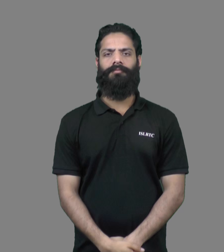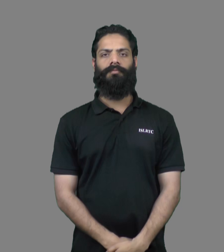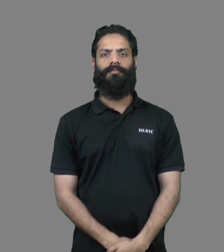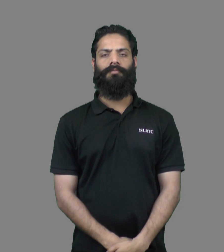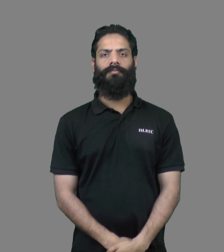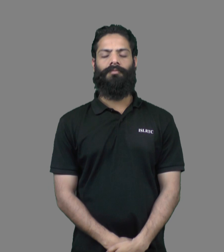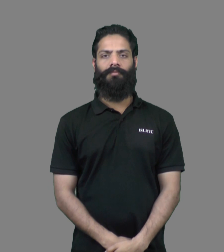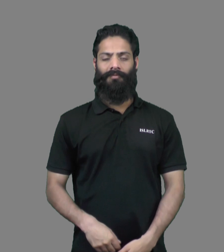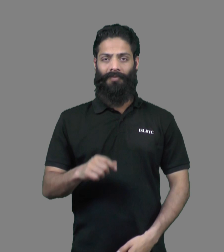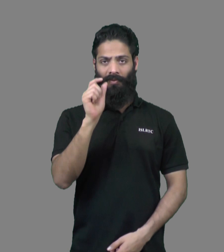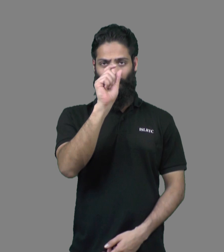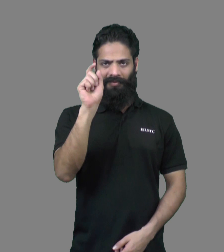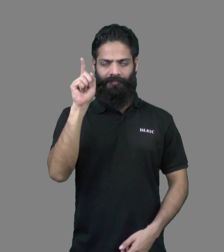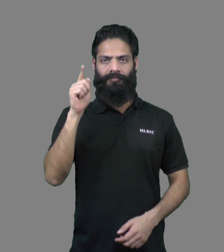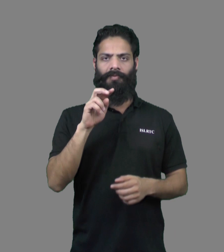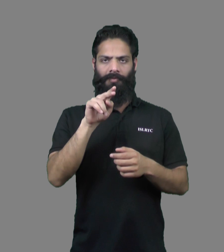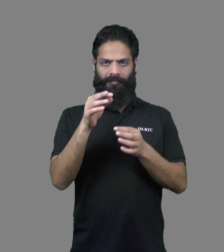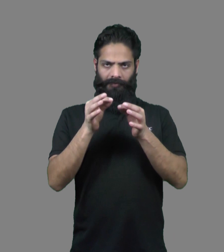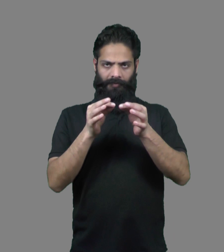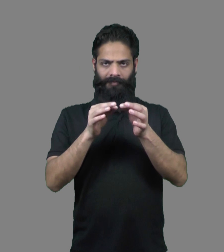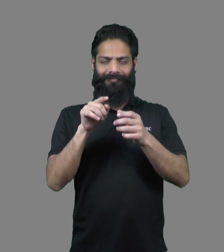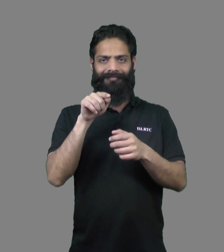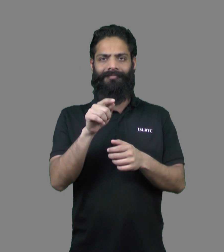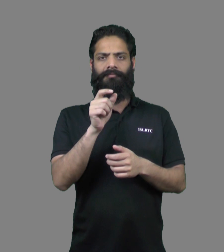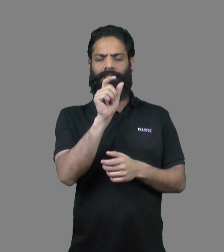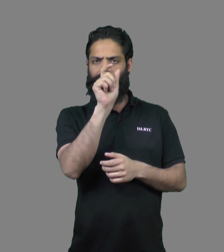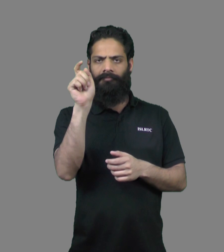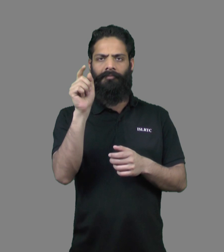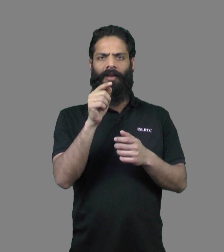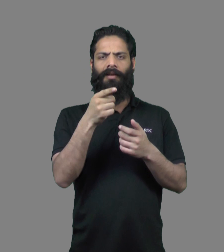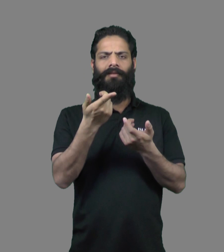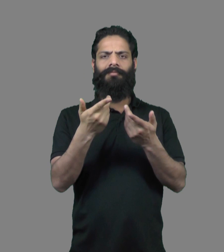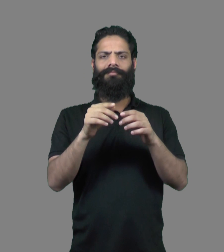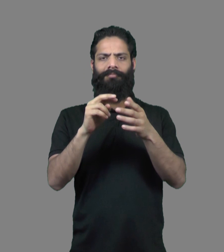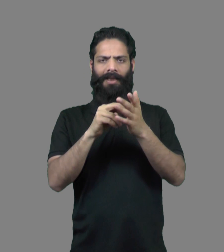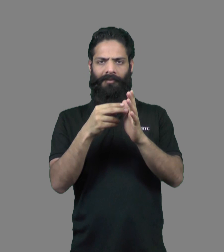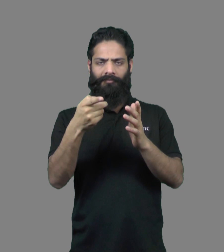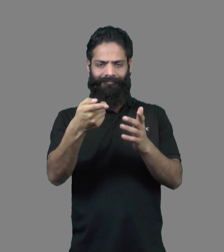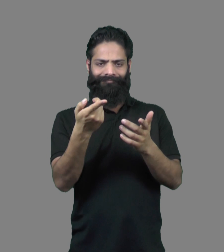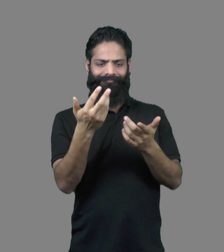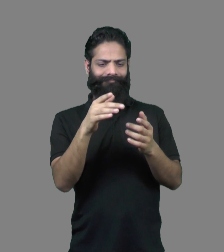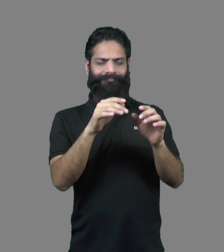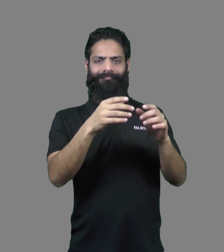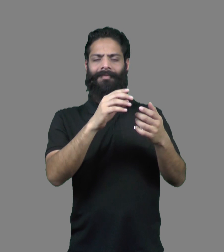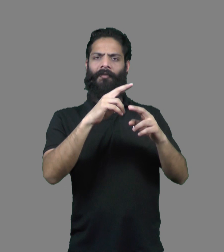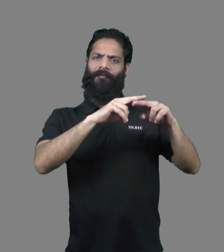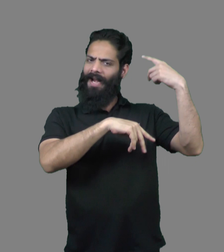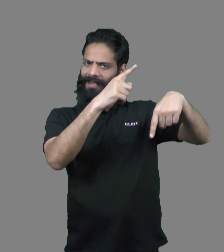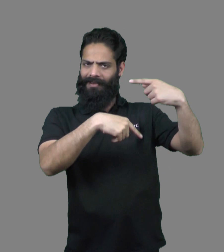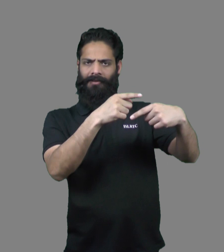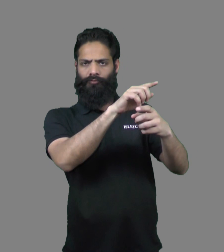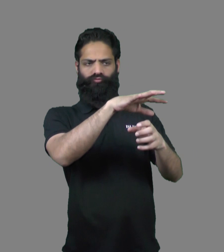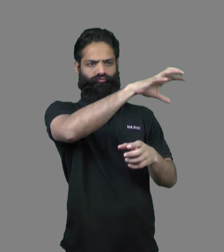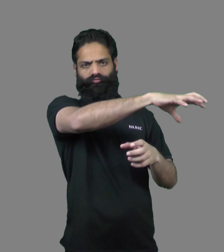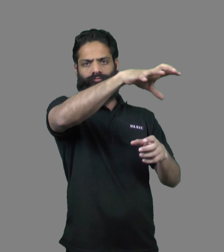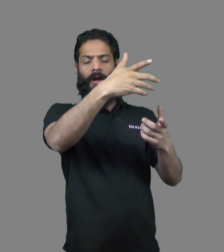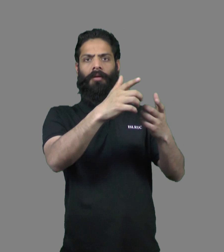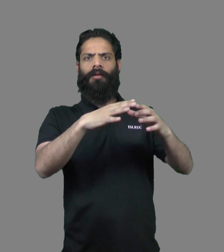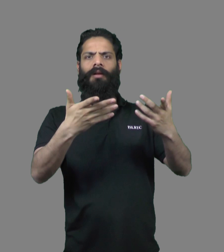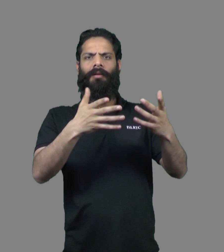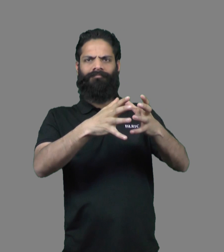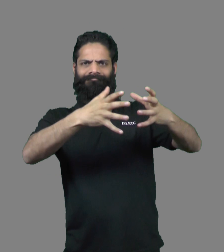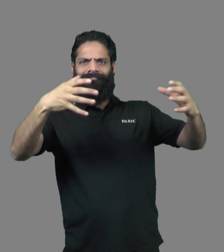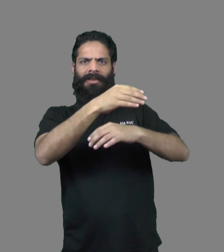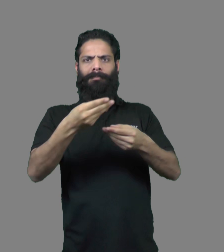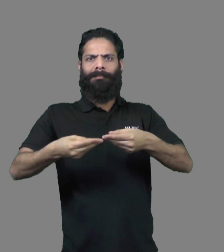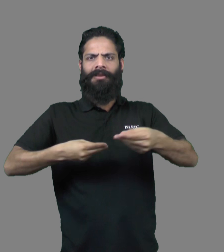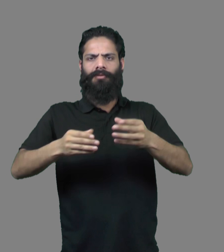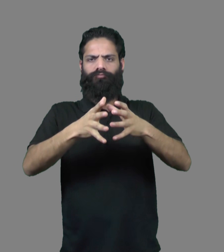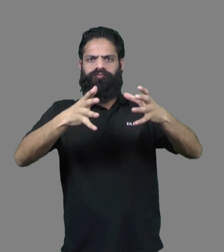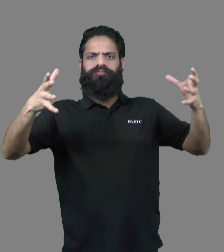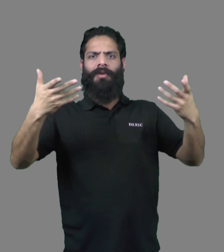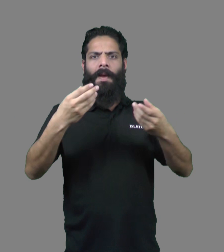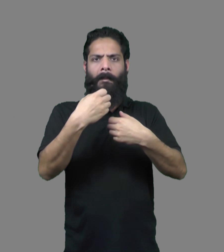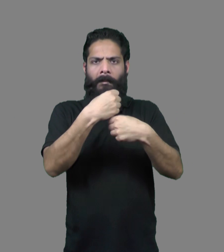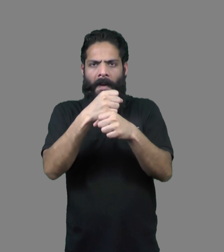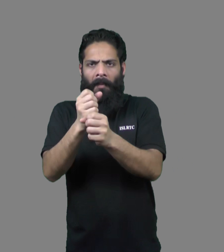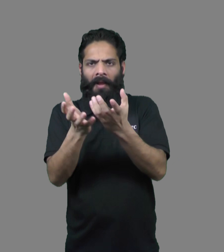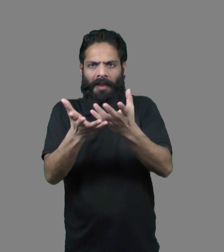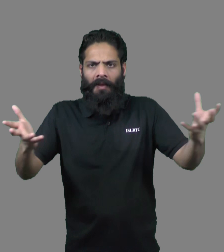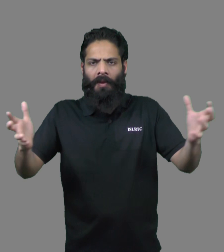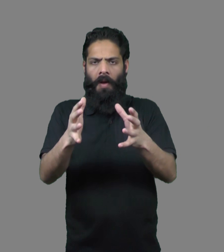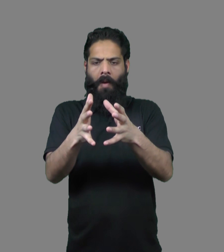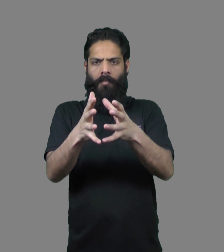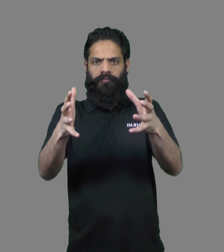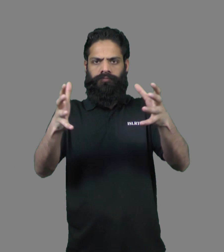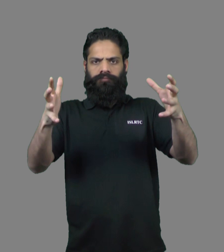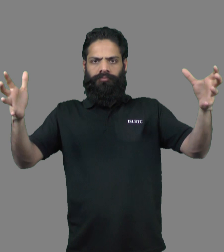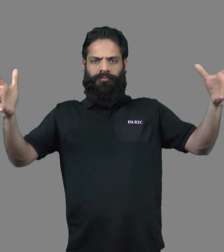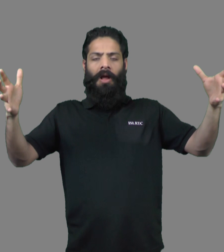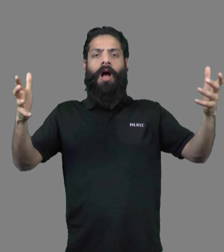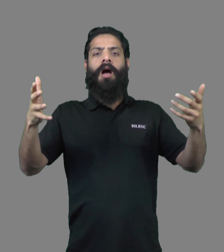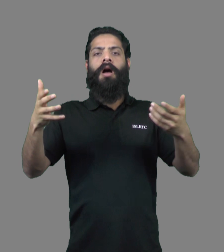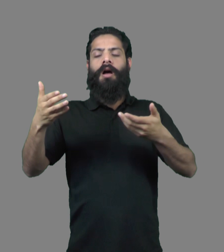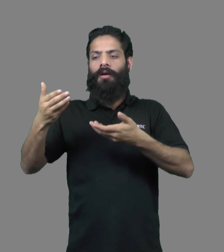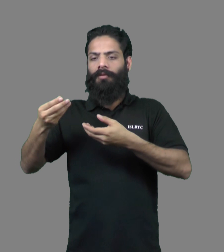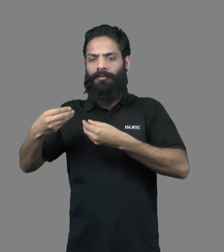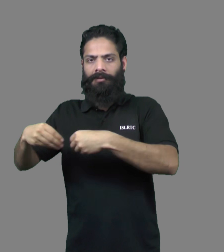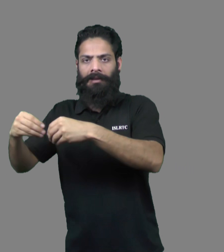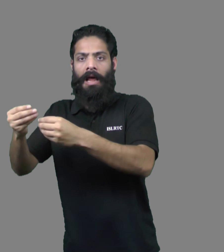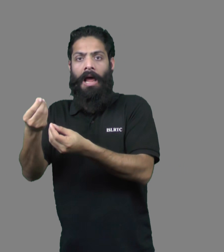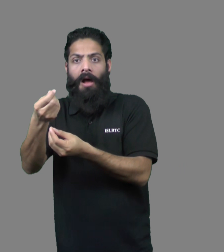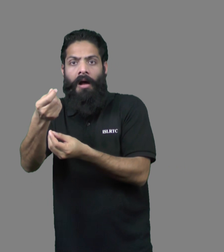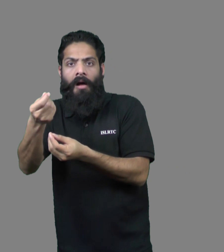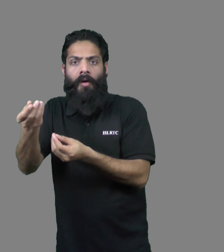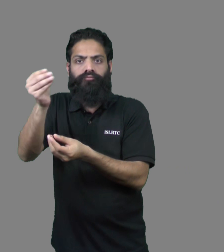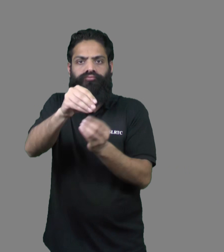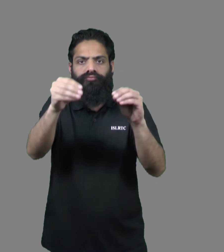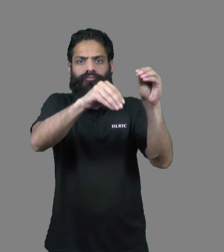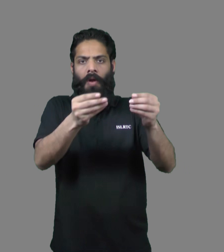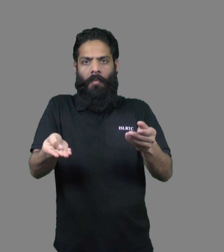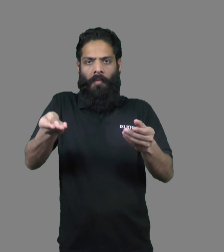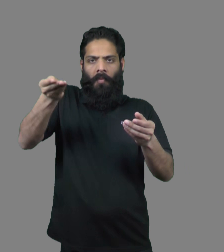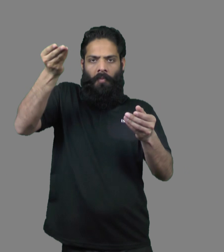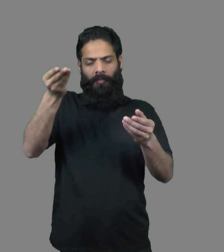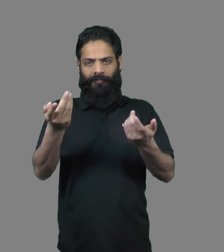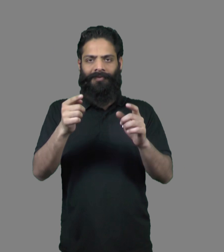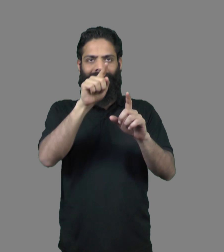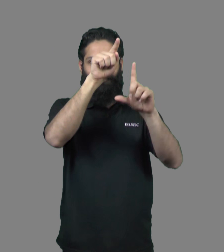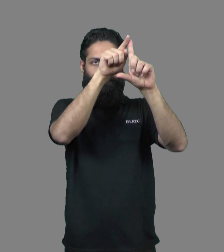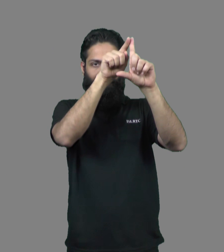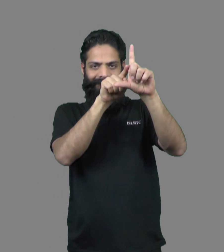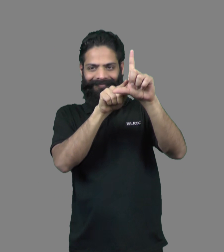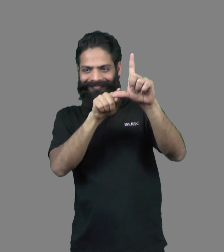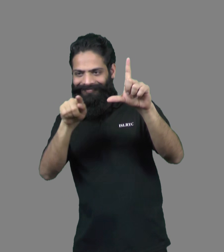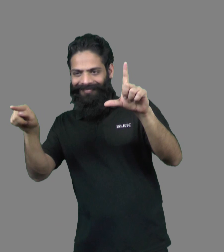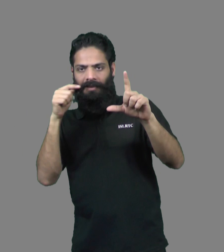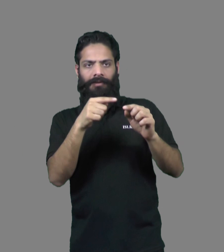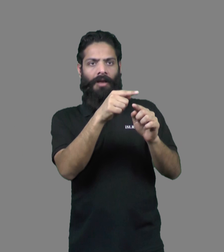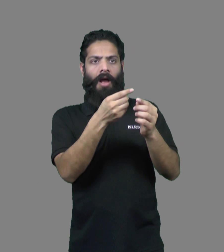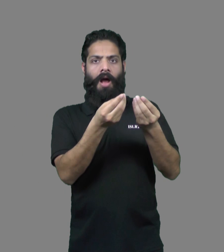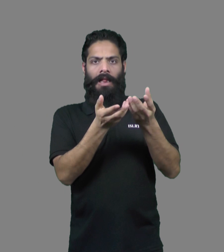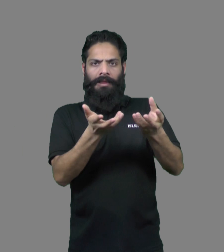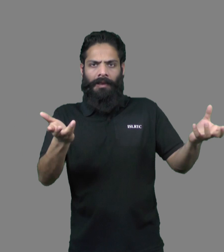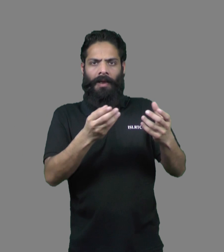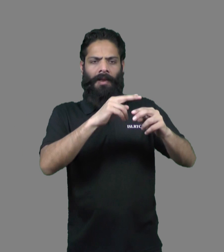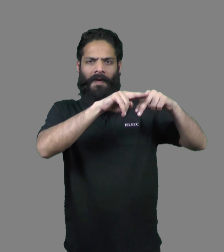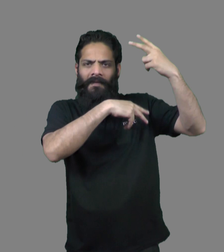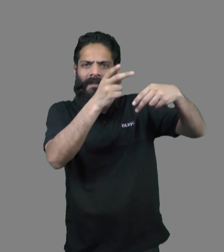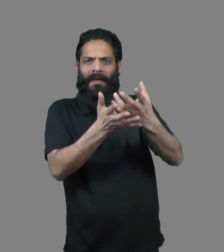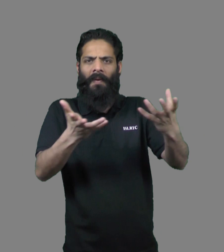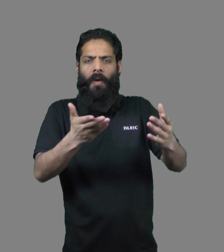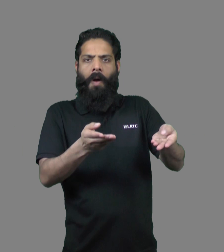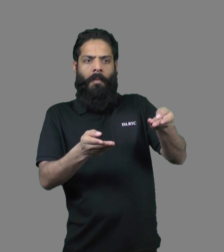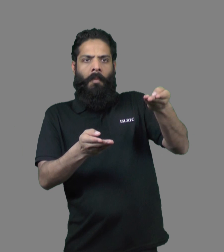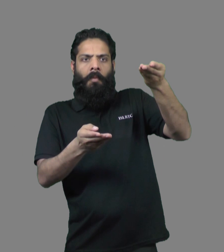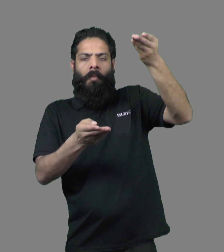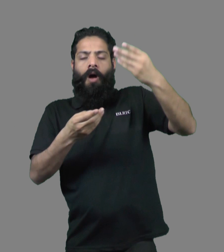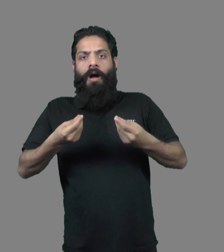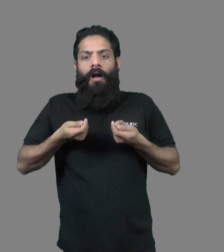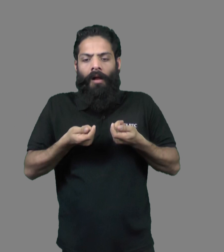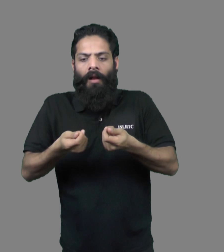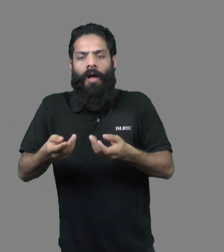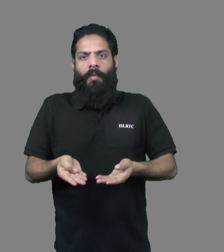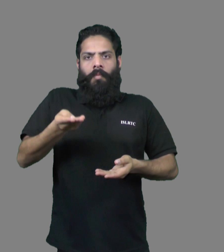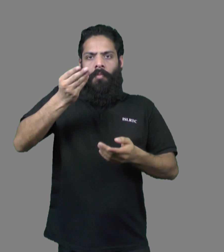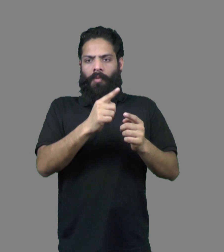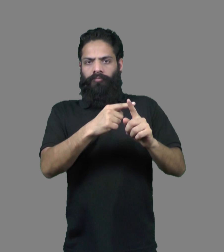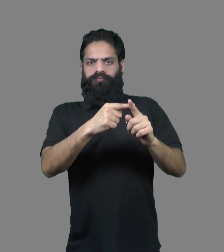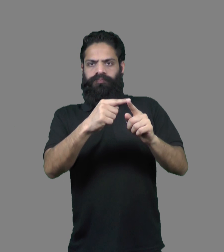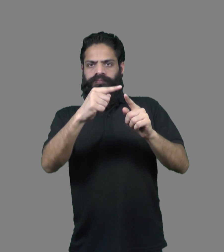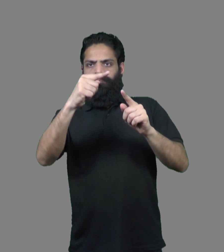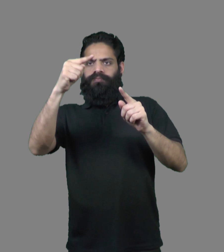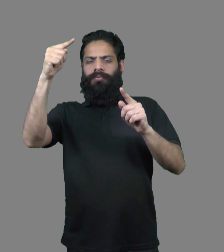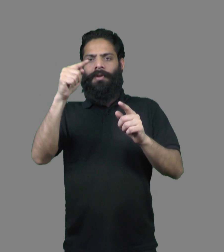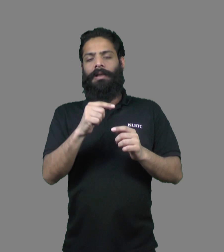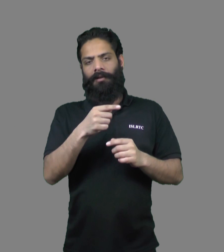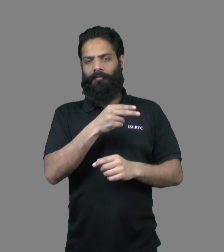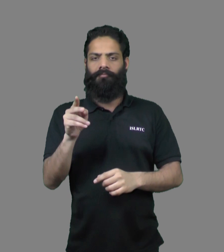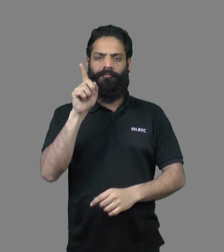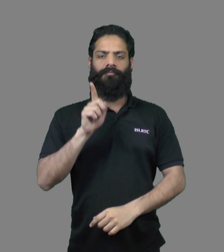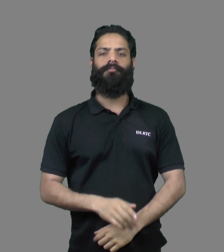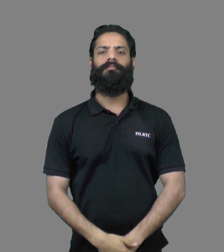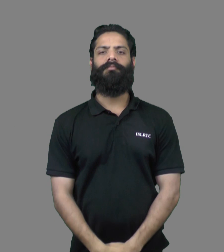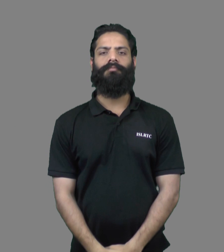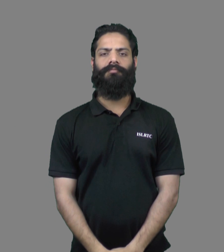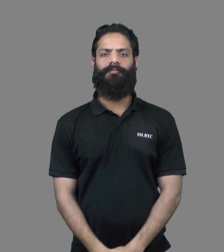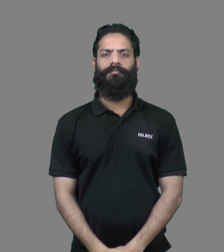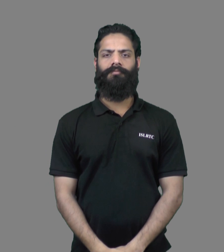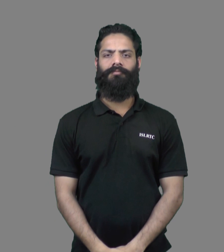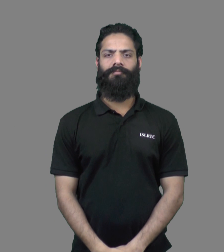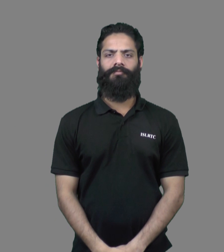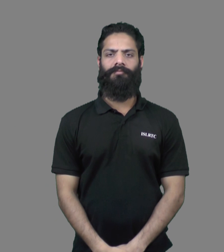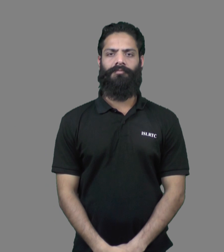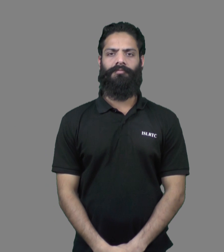Diseconomics of Scale